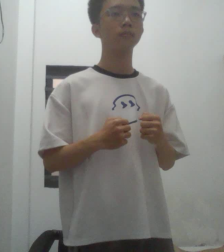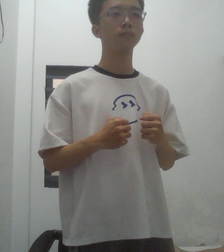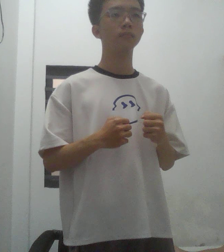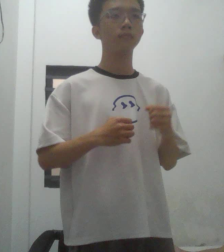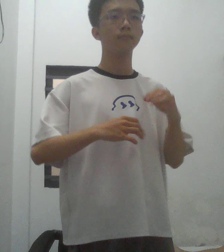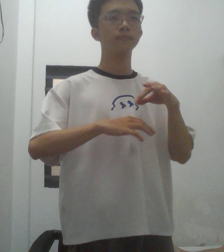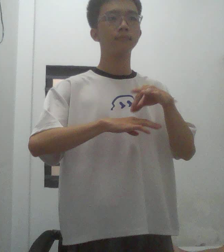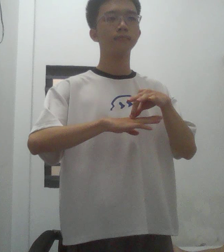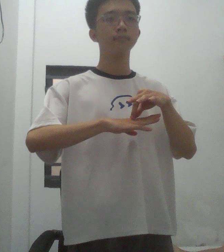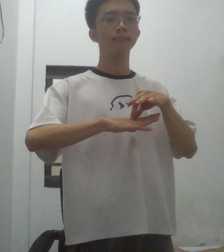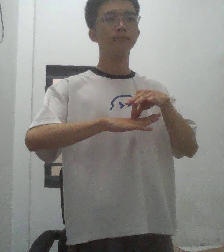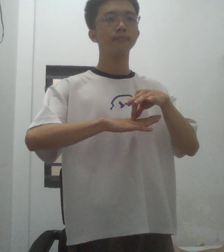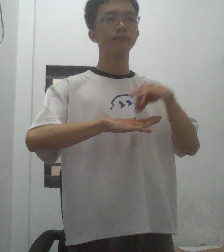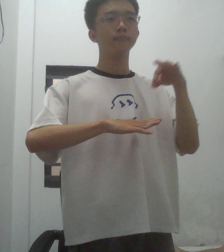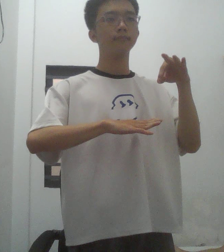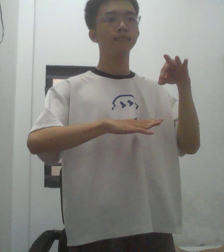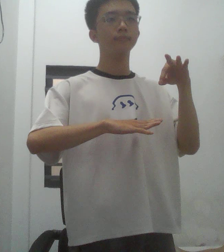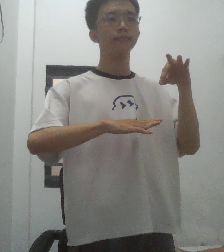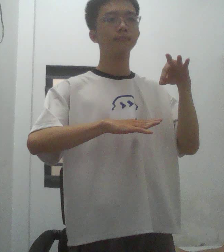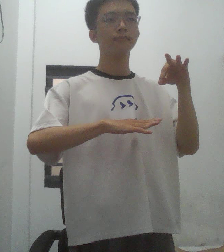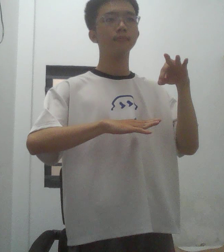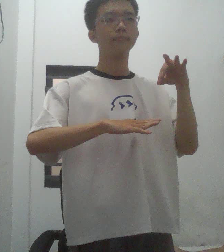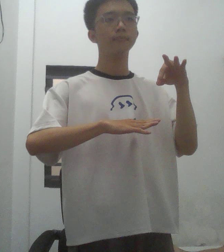tuan